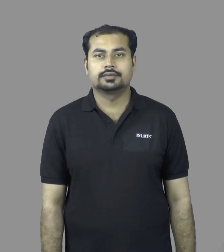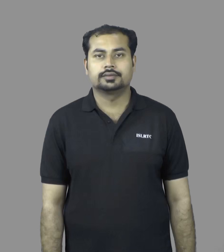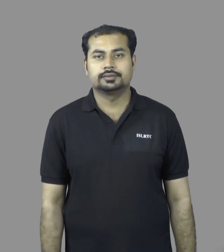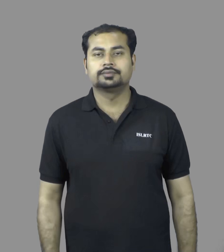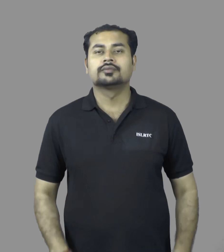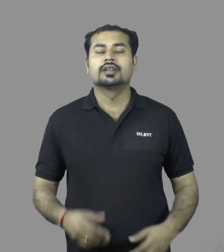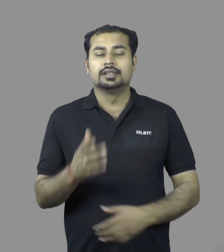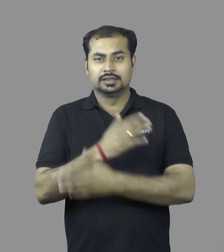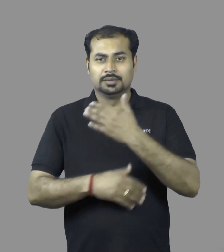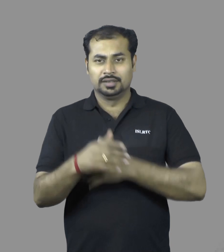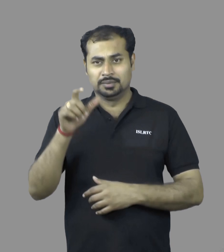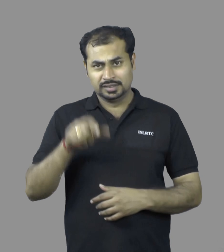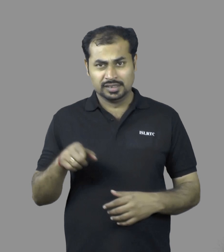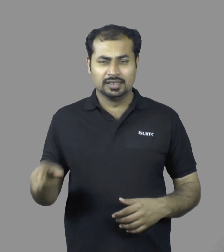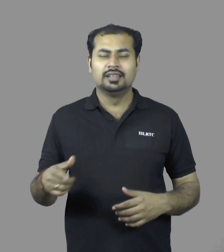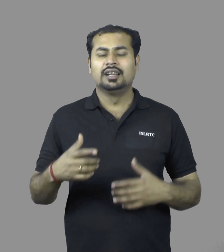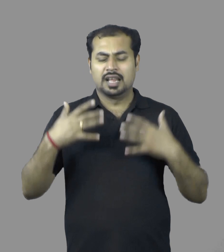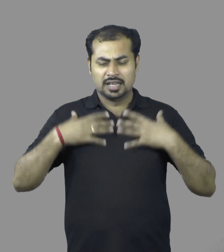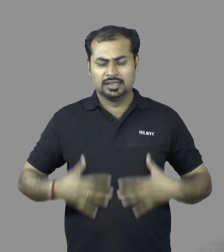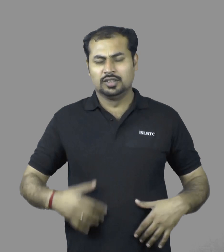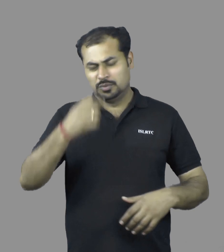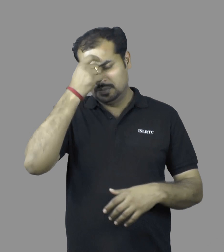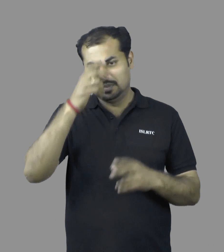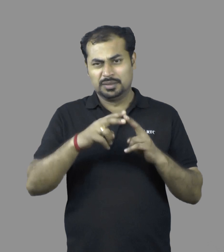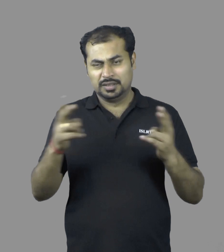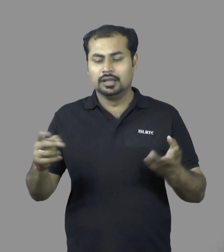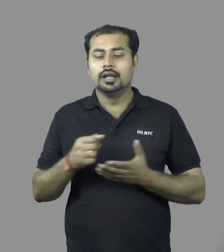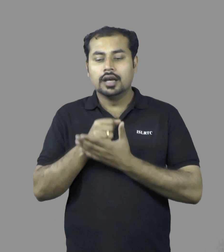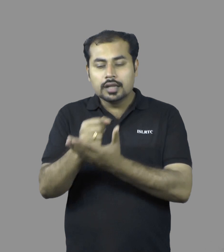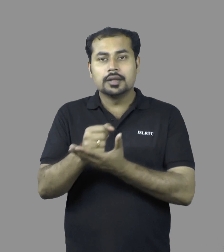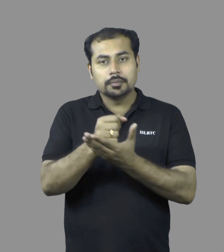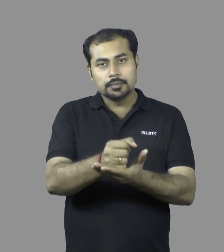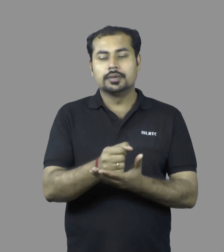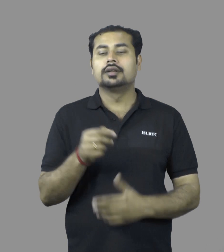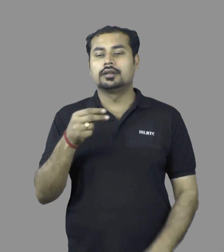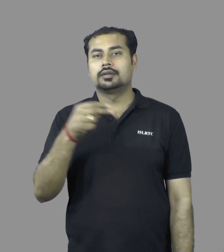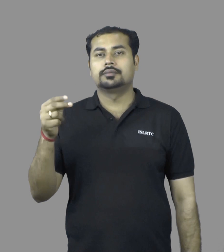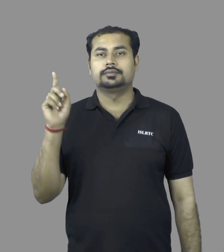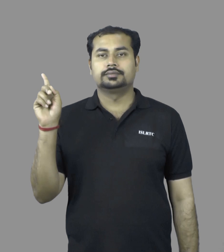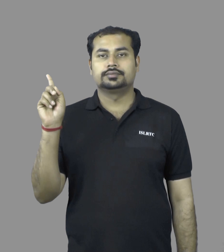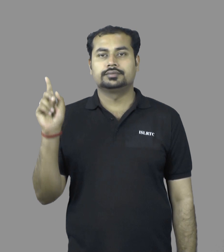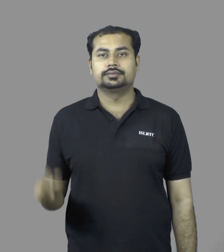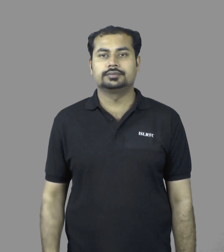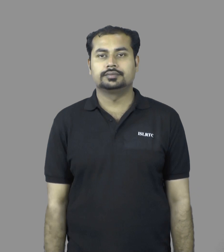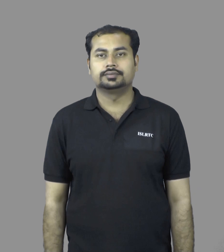Rehabilitation